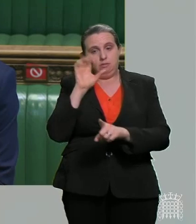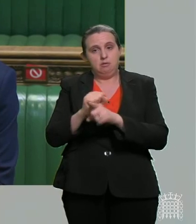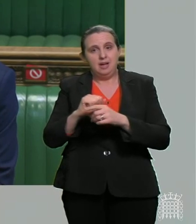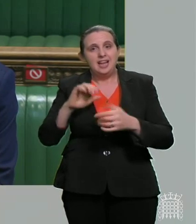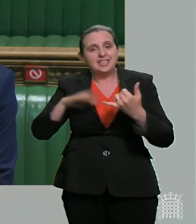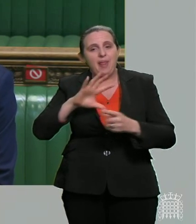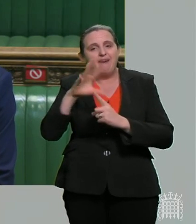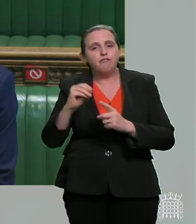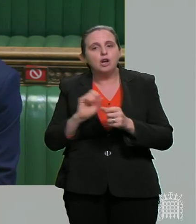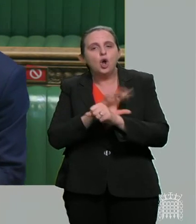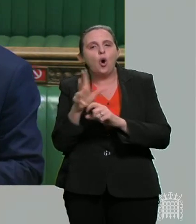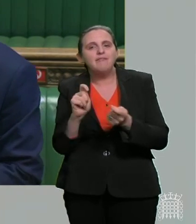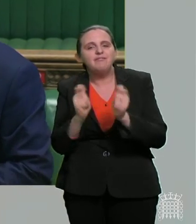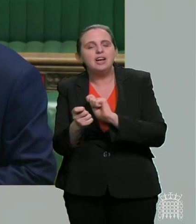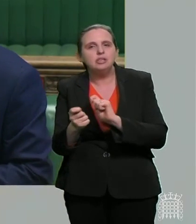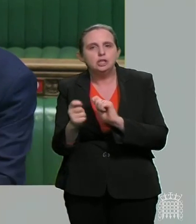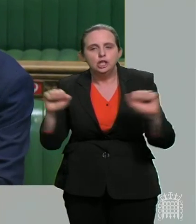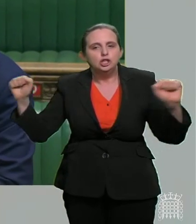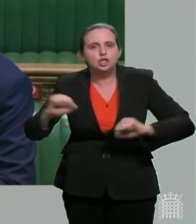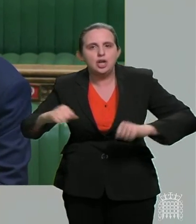How does the Prime Minister explain that?